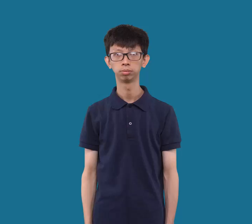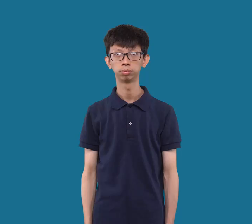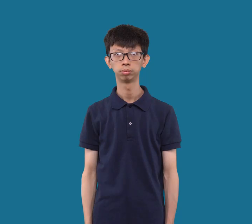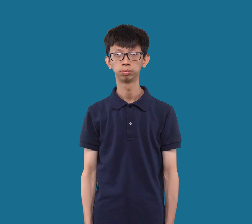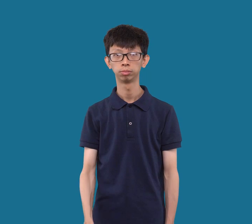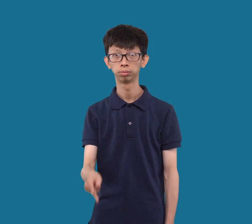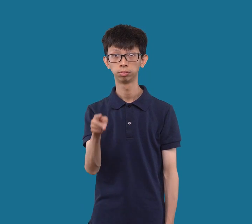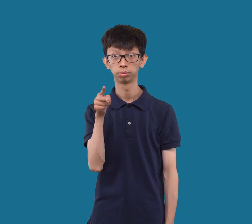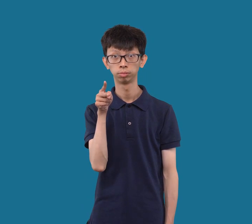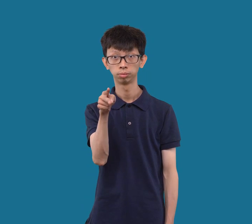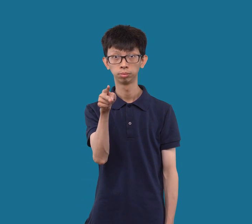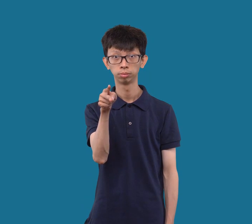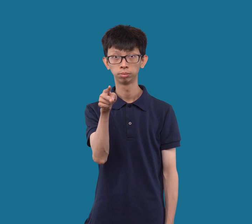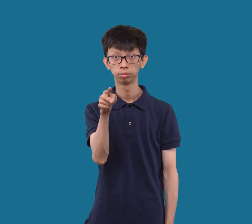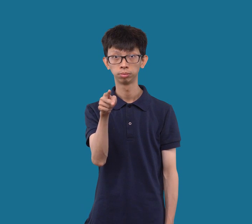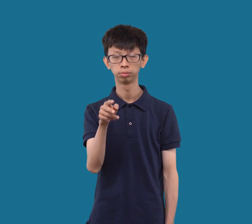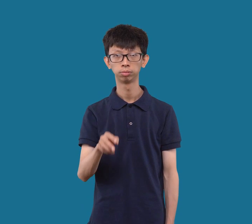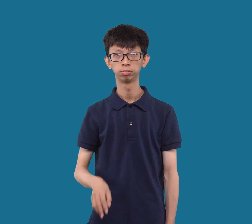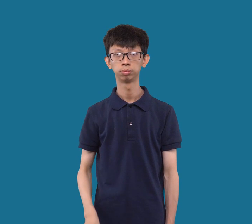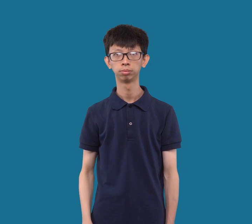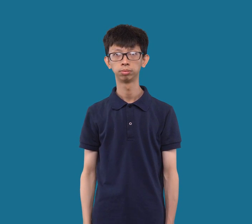dấu hai chấm